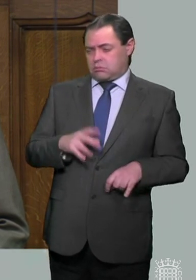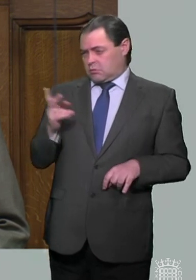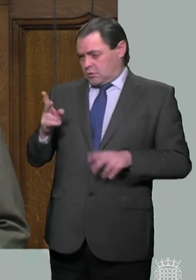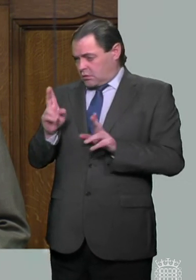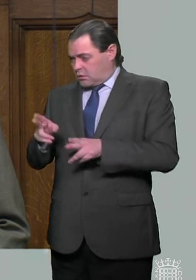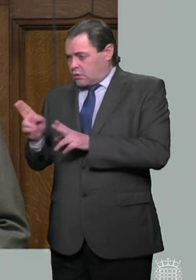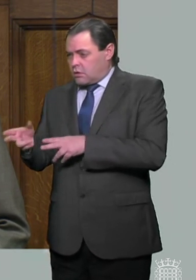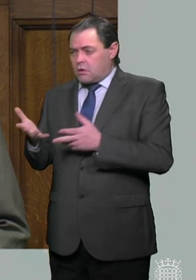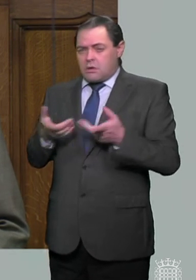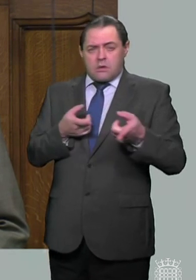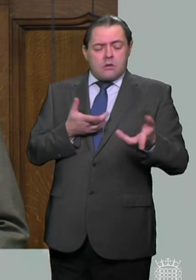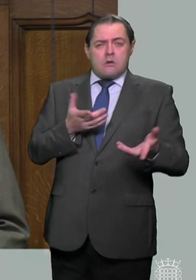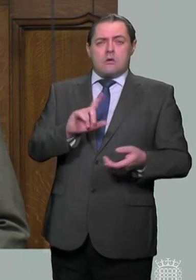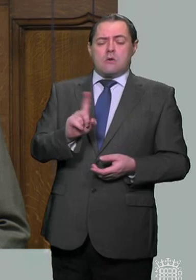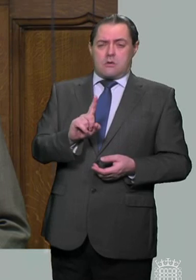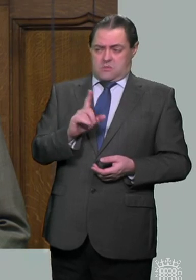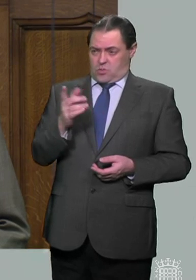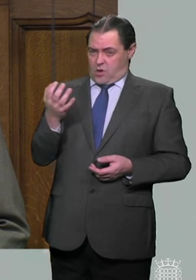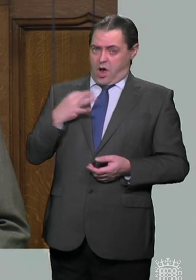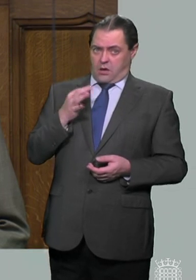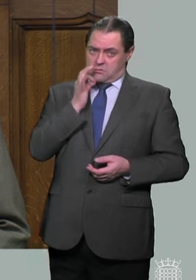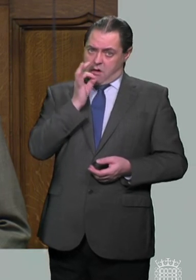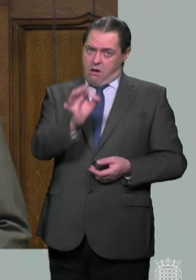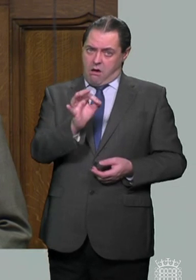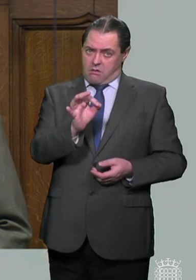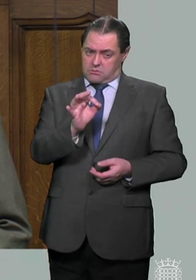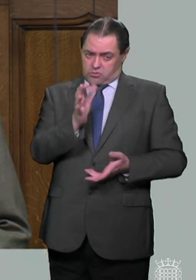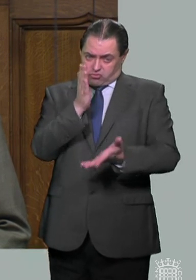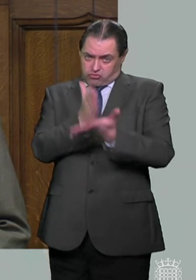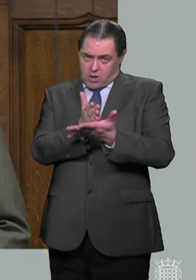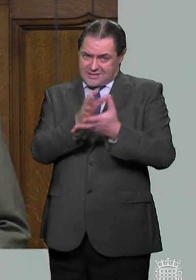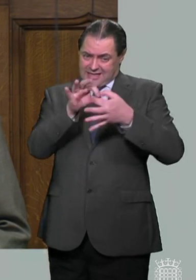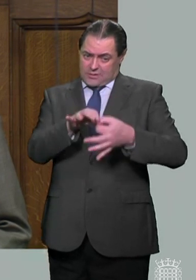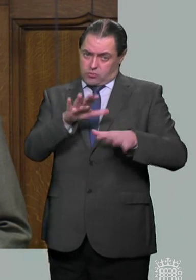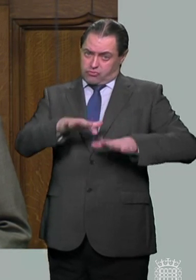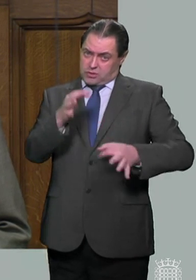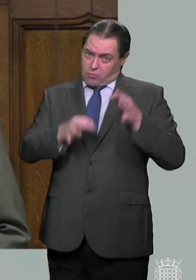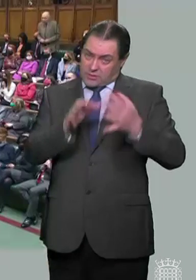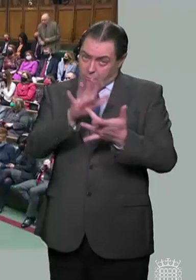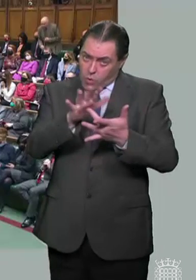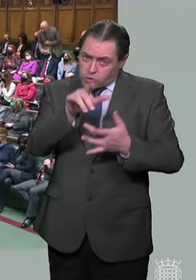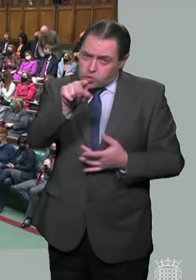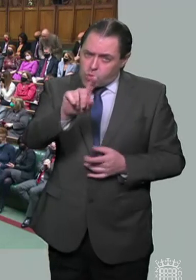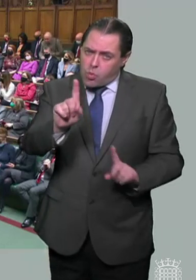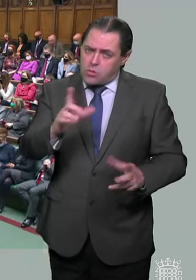She asks this question of the Prime Minister: does trust in British politics matter?